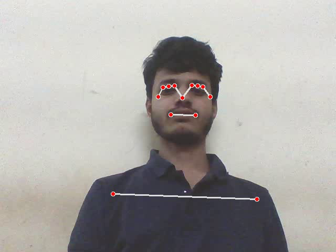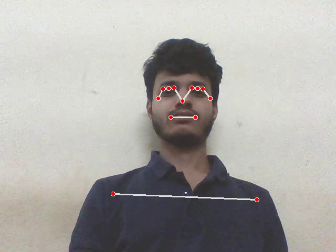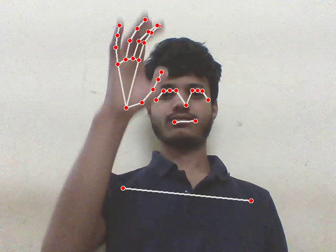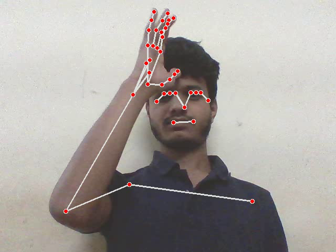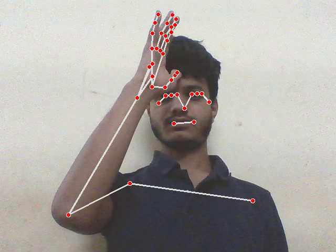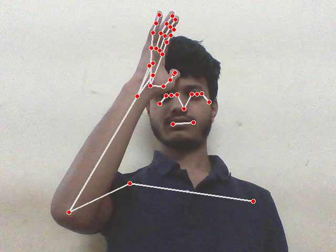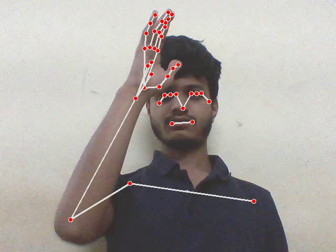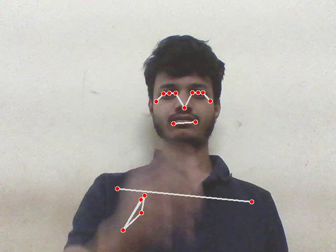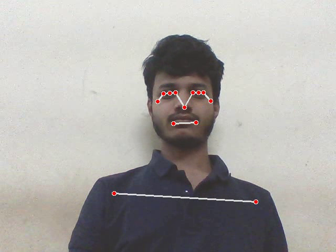father